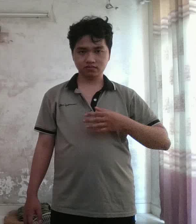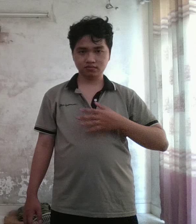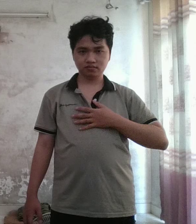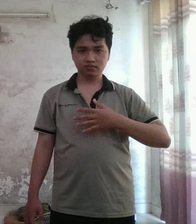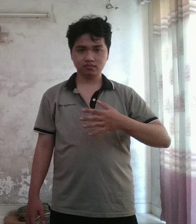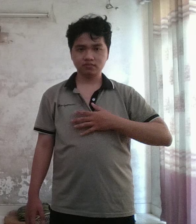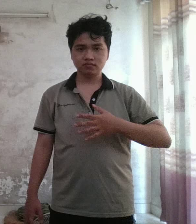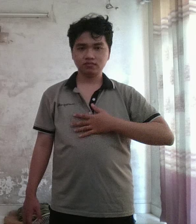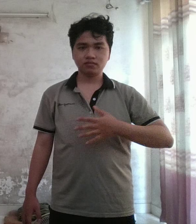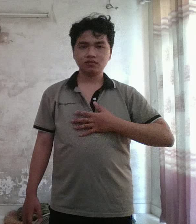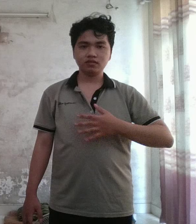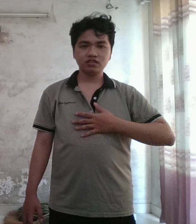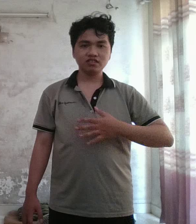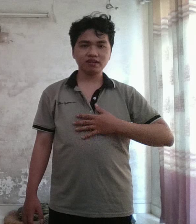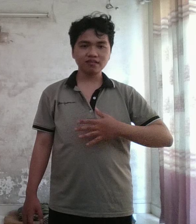khong thich